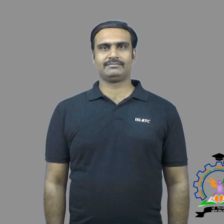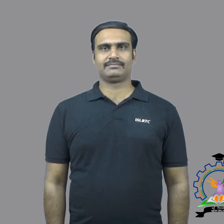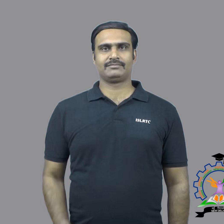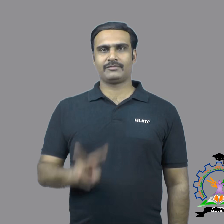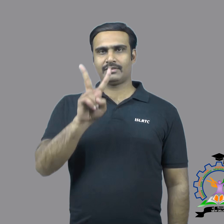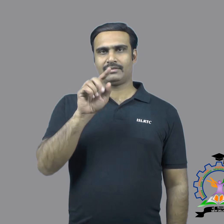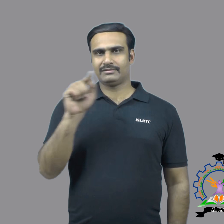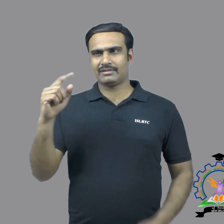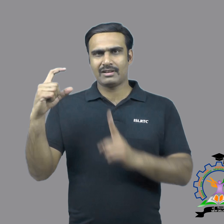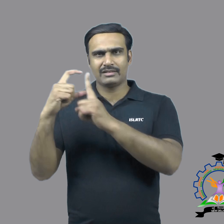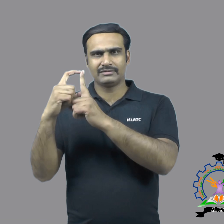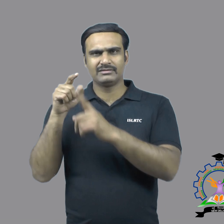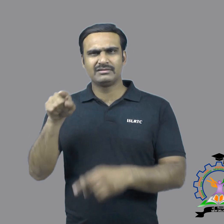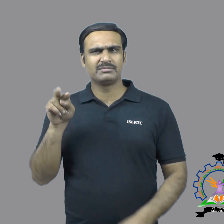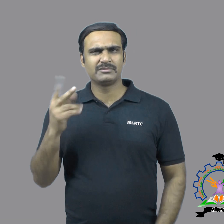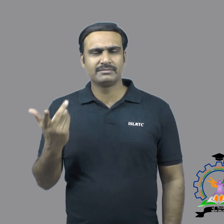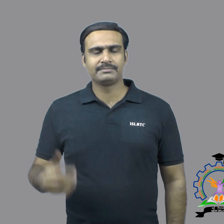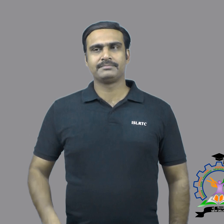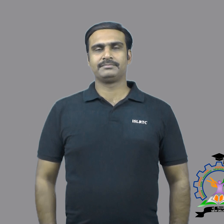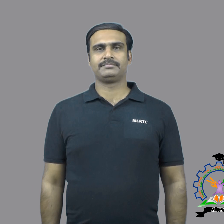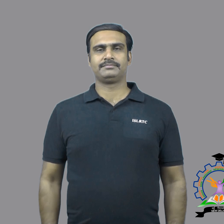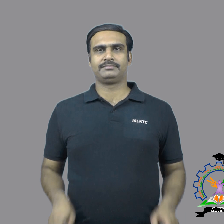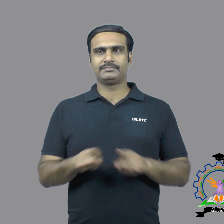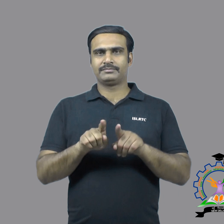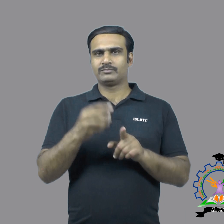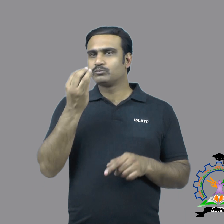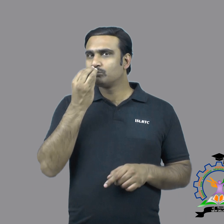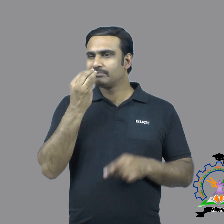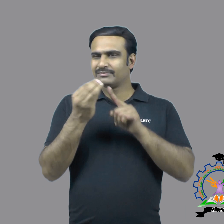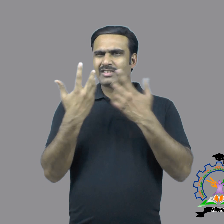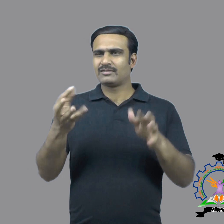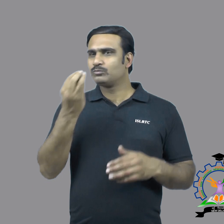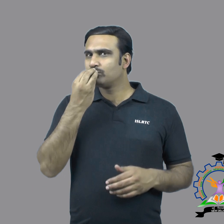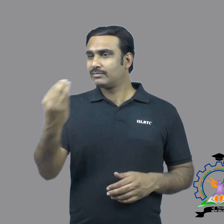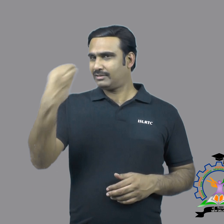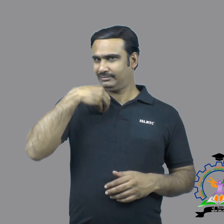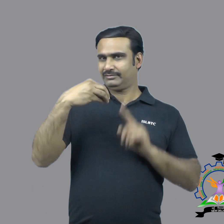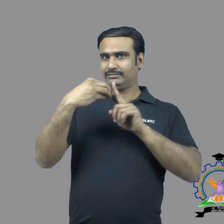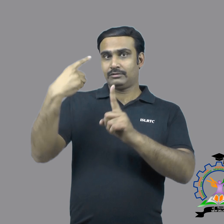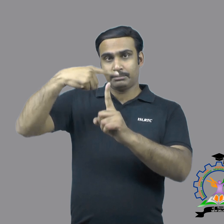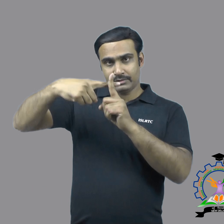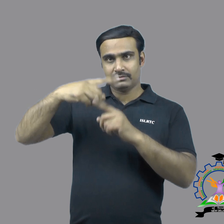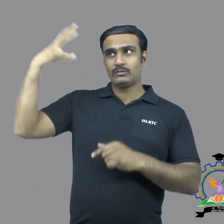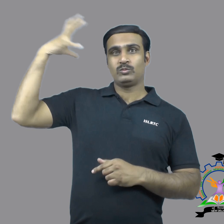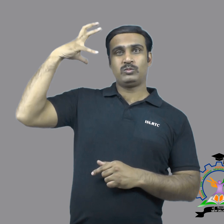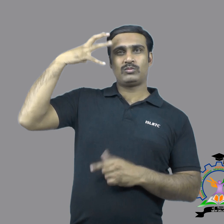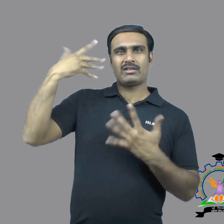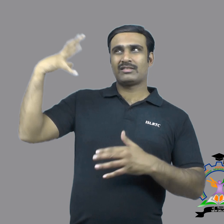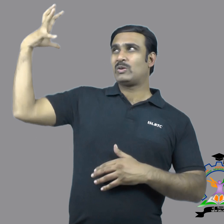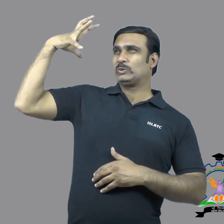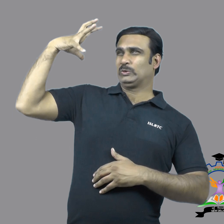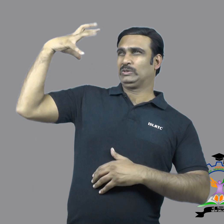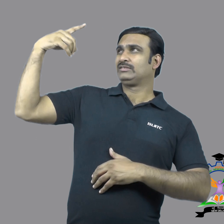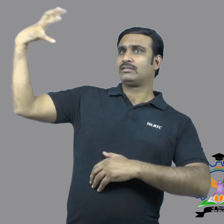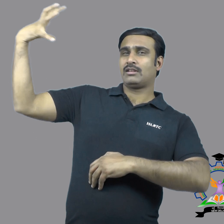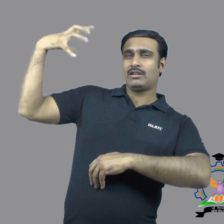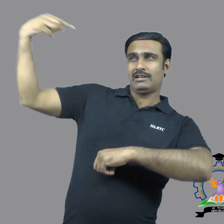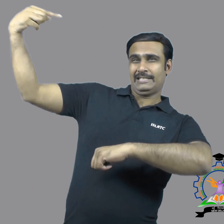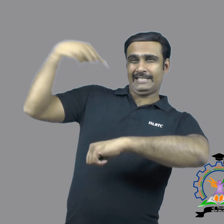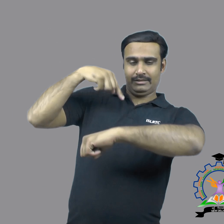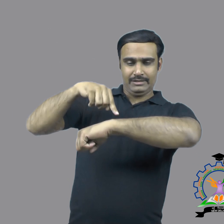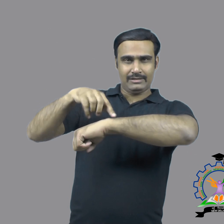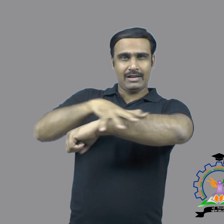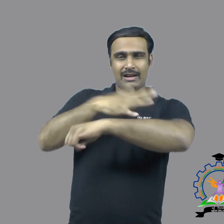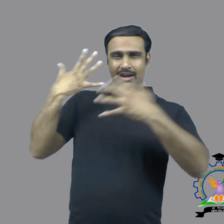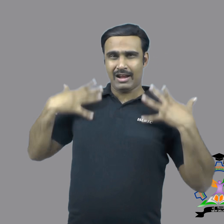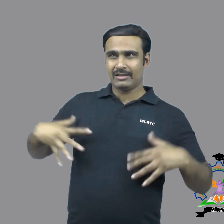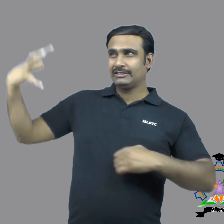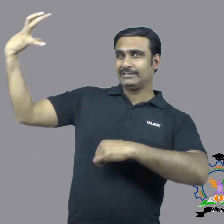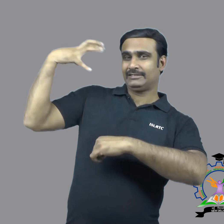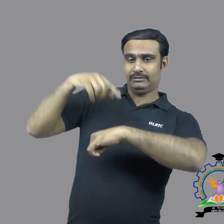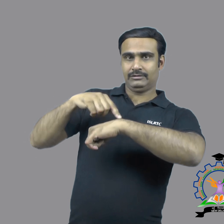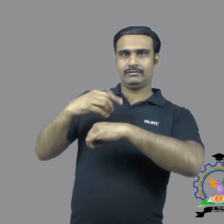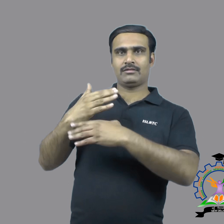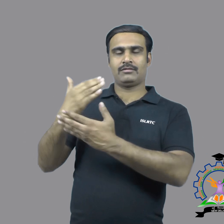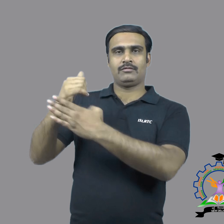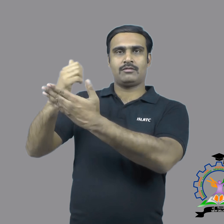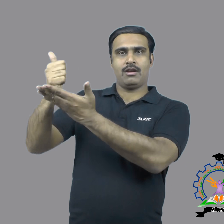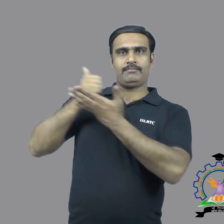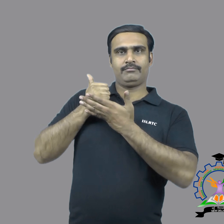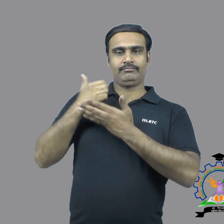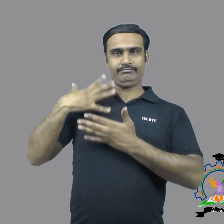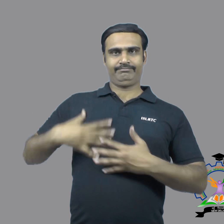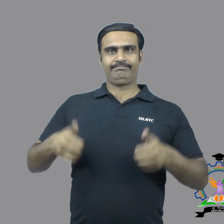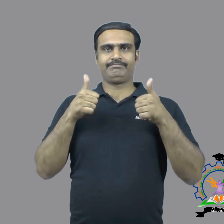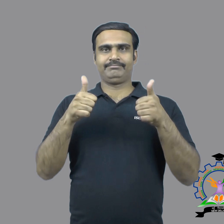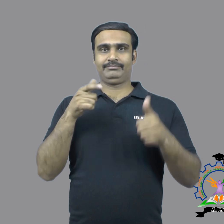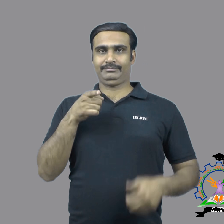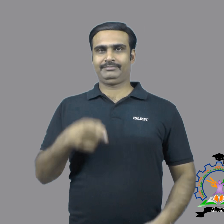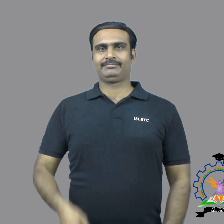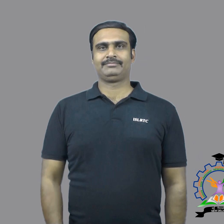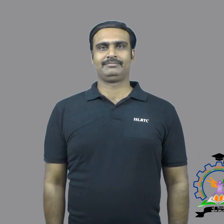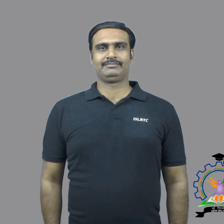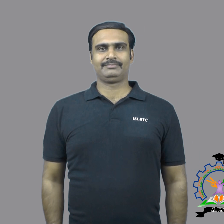Vitamin D